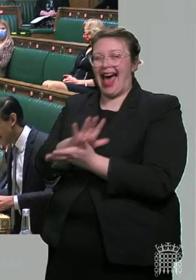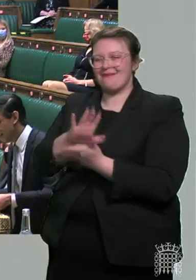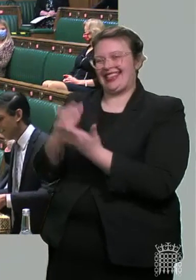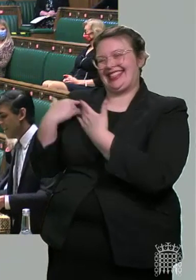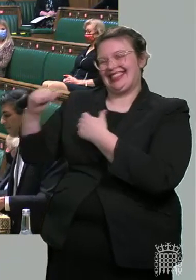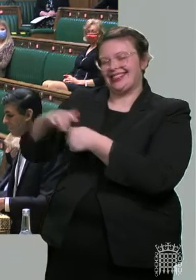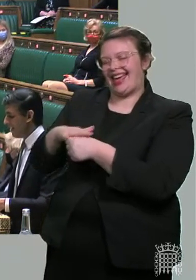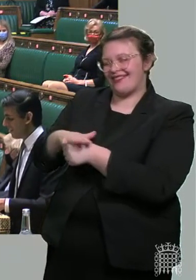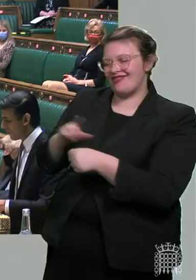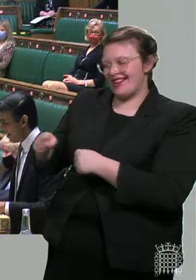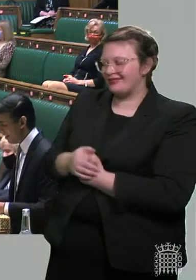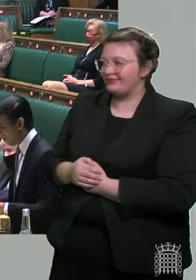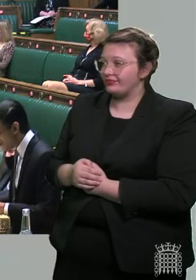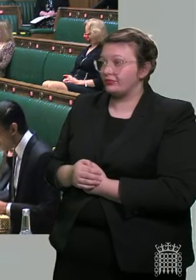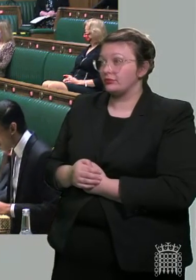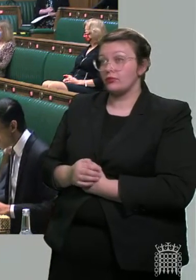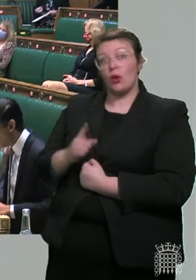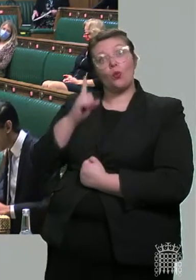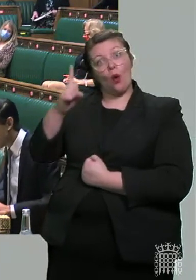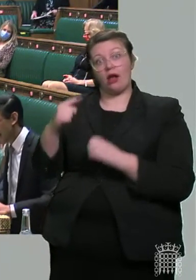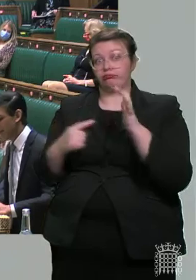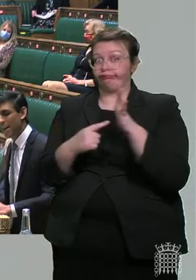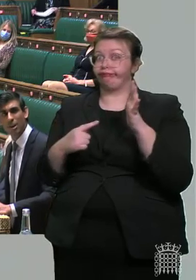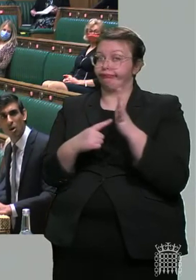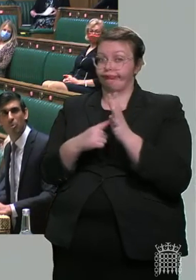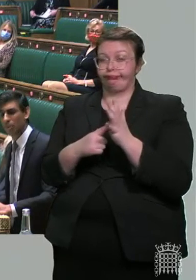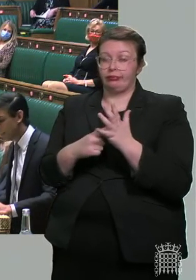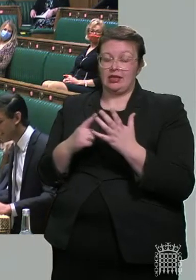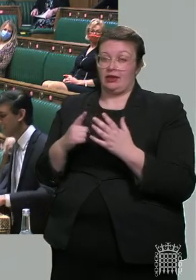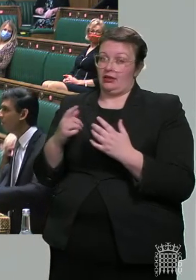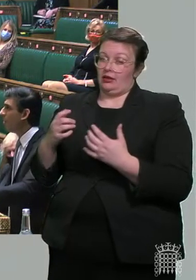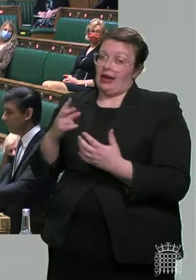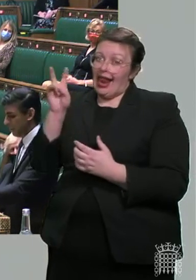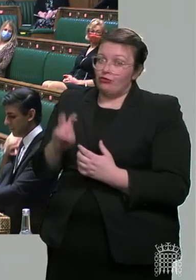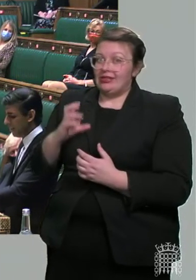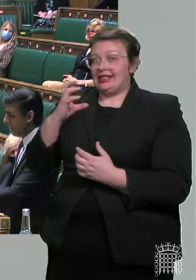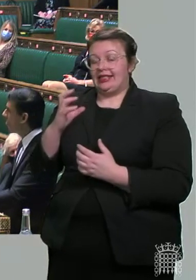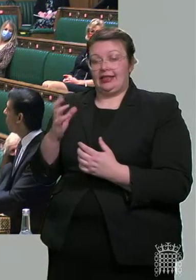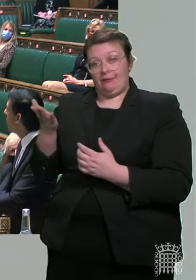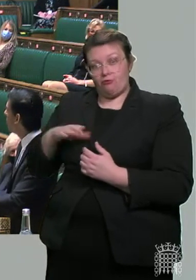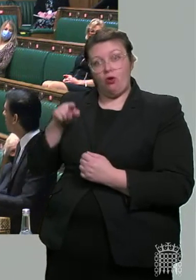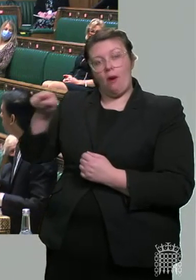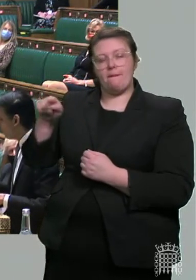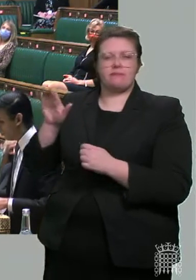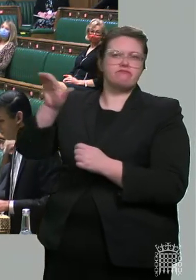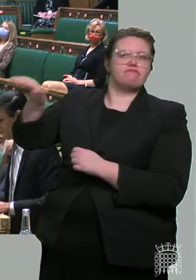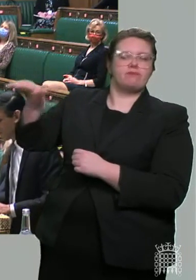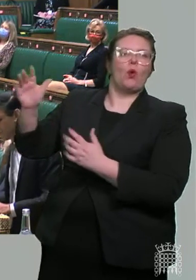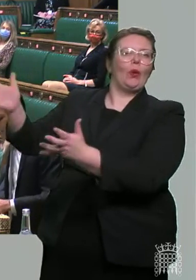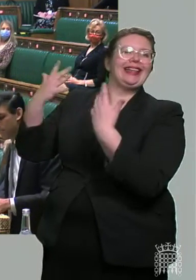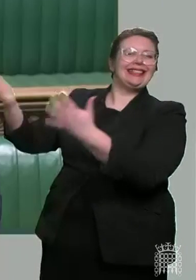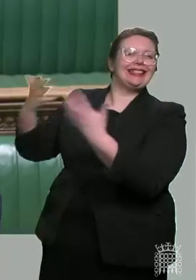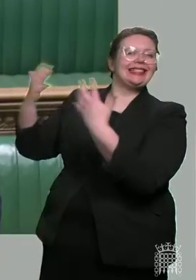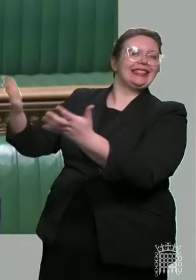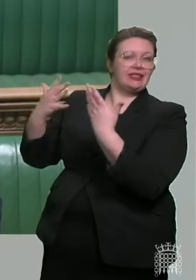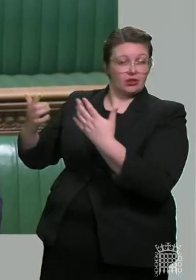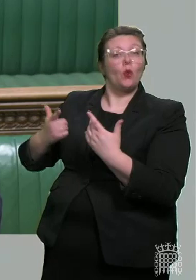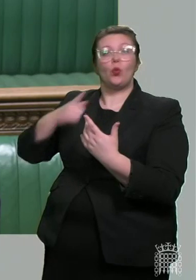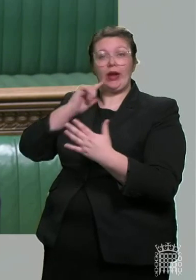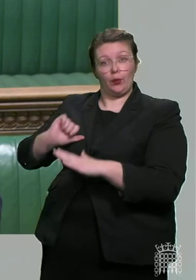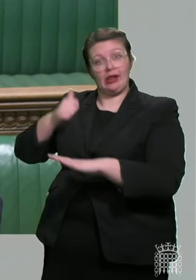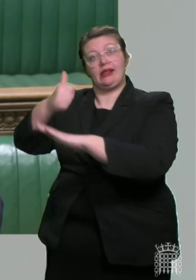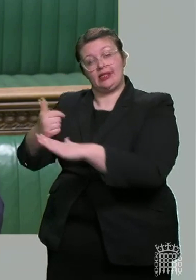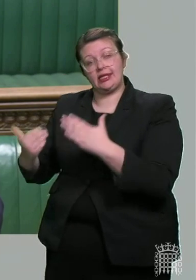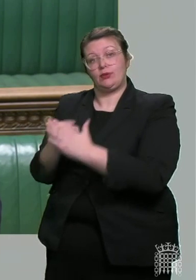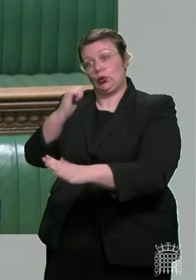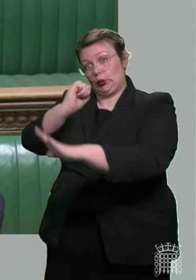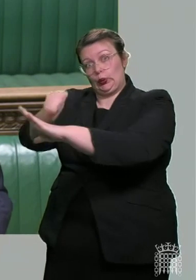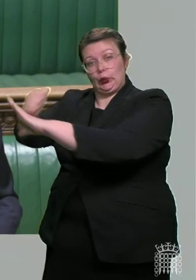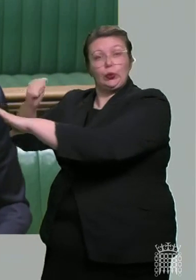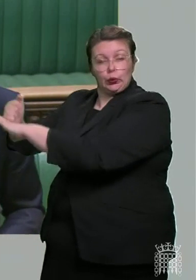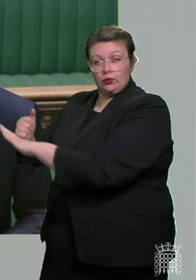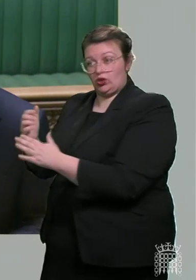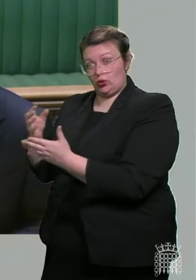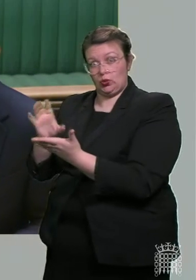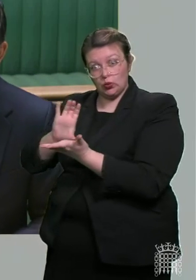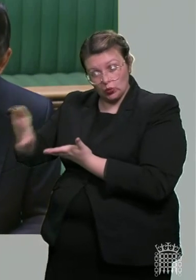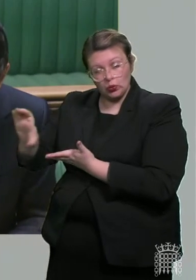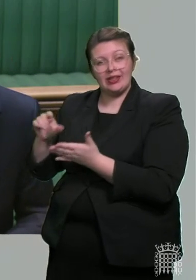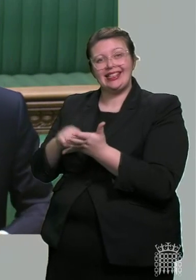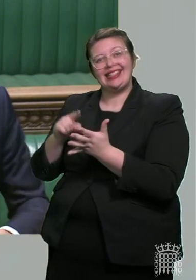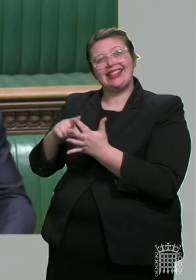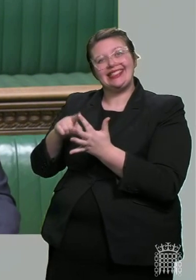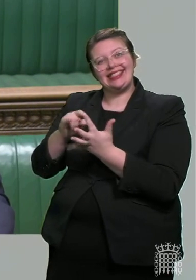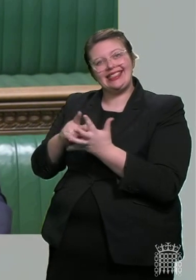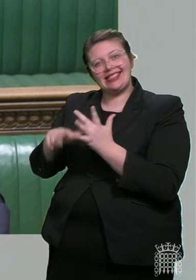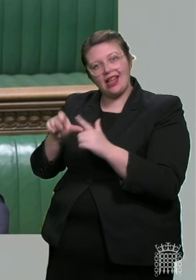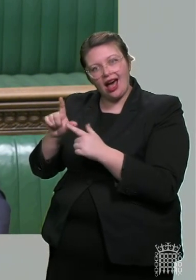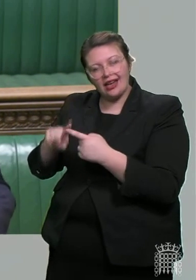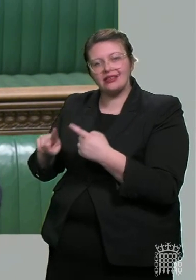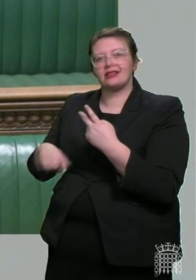Offshore wind is an innovative industry where the UK already has a global competitive advantage, so we are funding new port infrastructure to build the next generation of offshore wind projects in Teesside and Humberside.